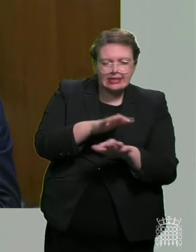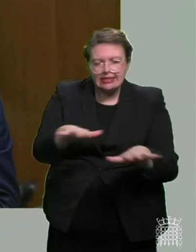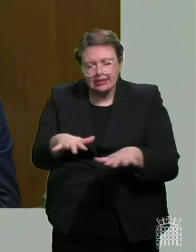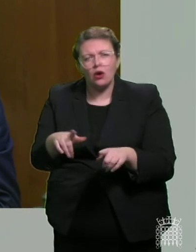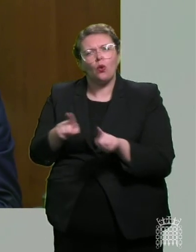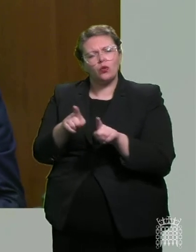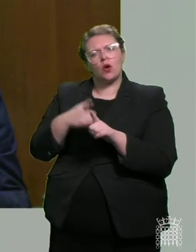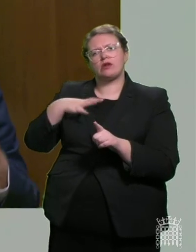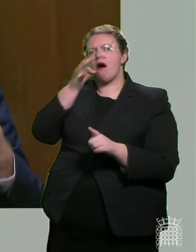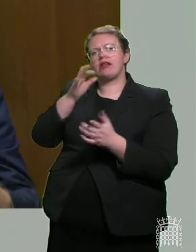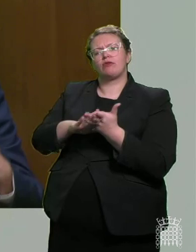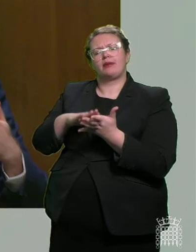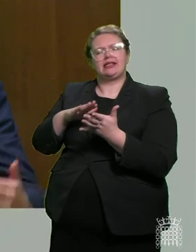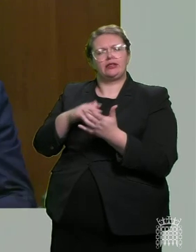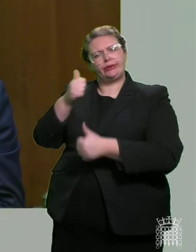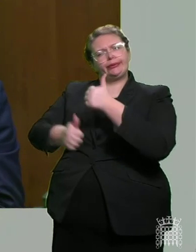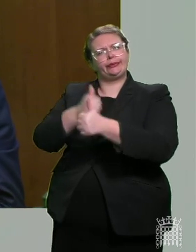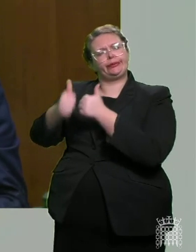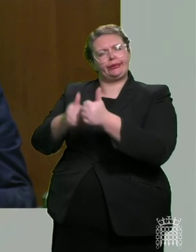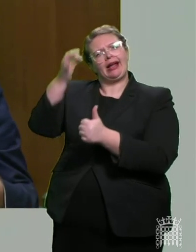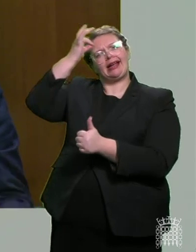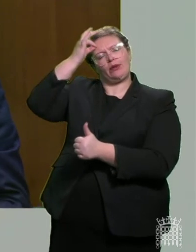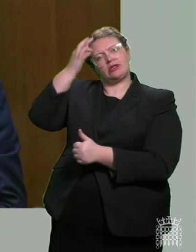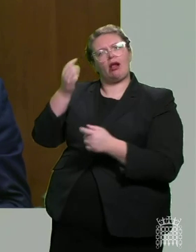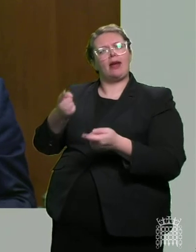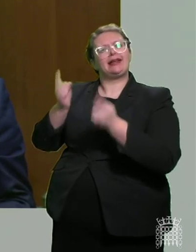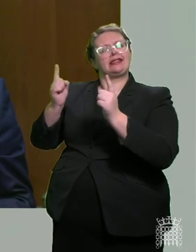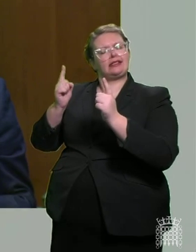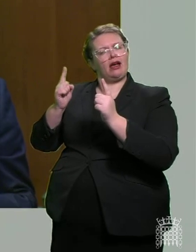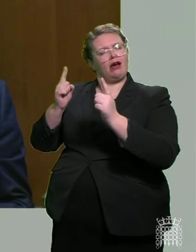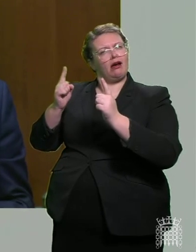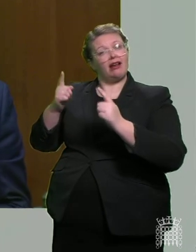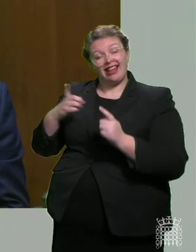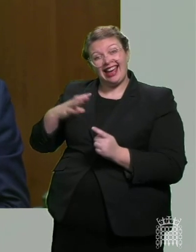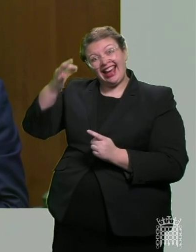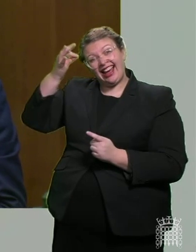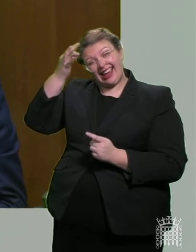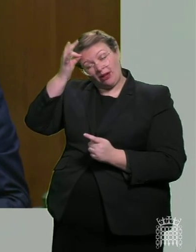If they come from one of the red list countries, they have to go straight into quarantine.